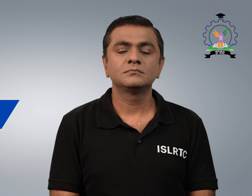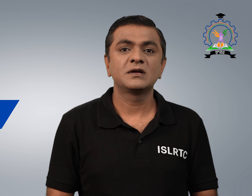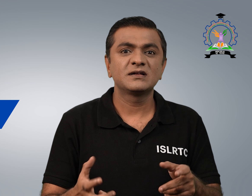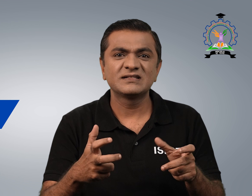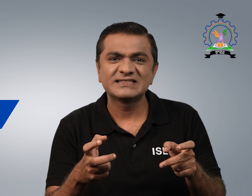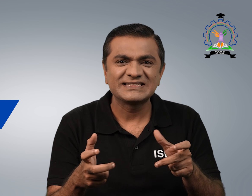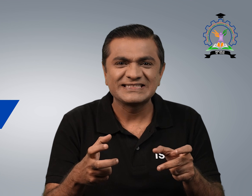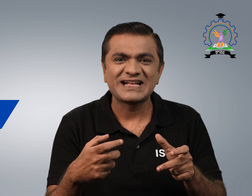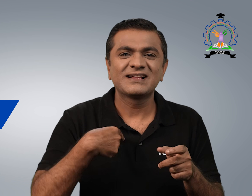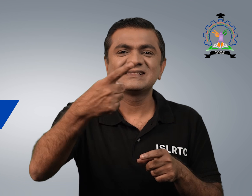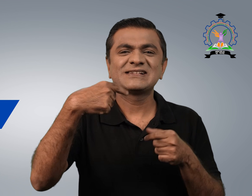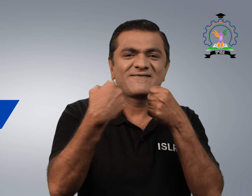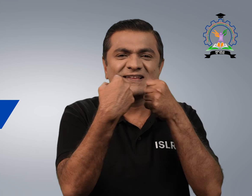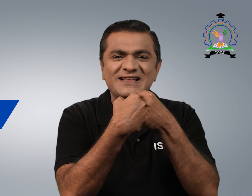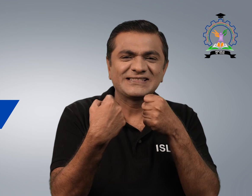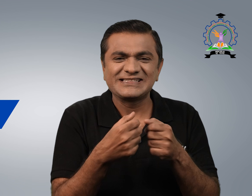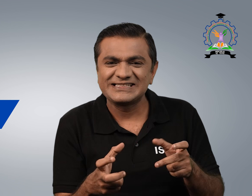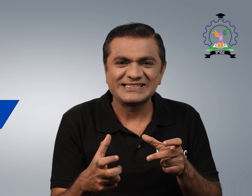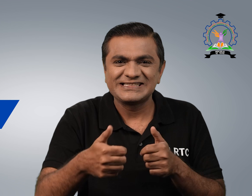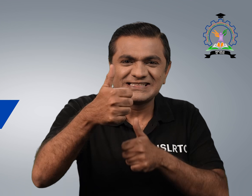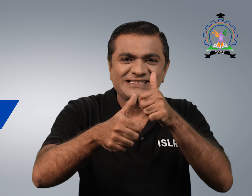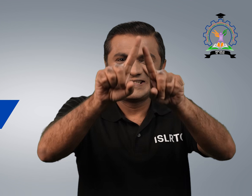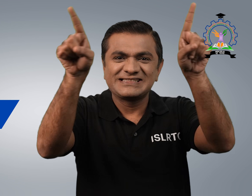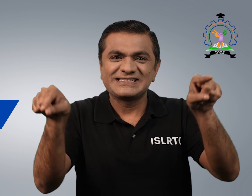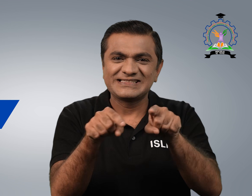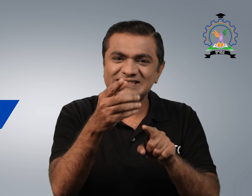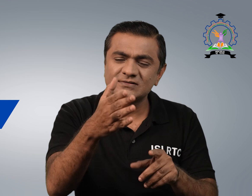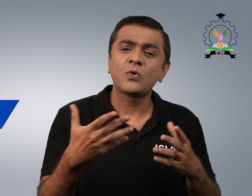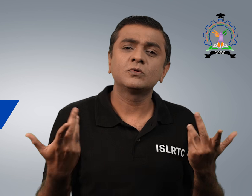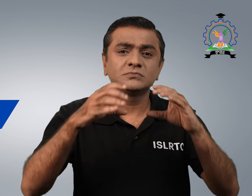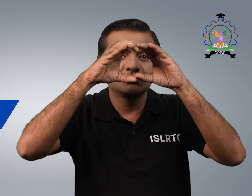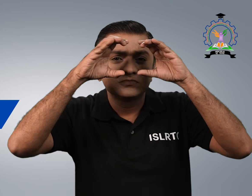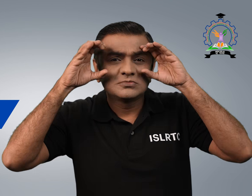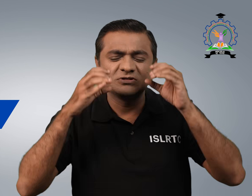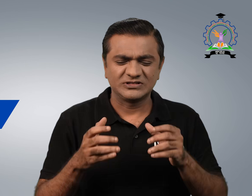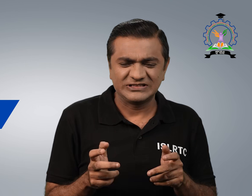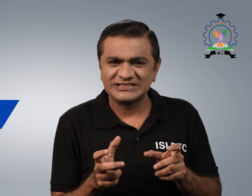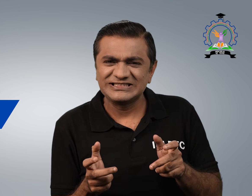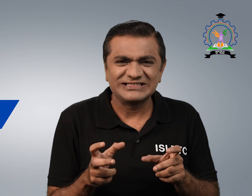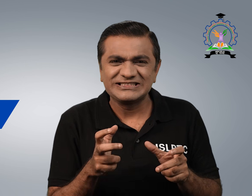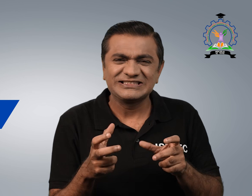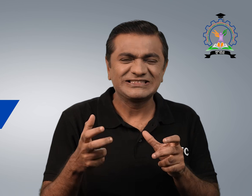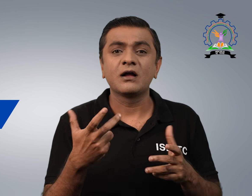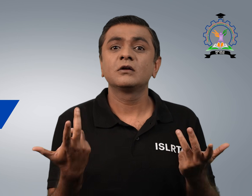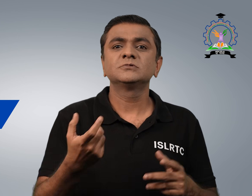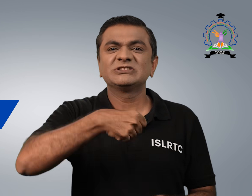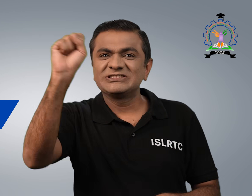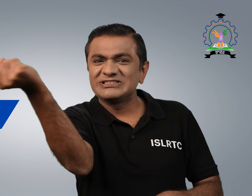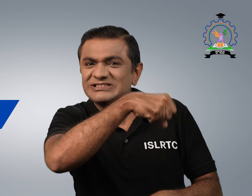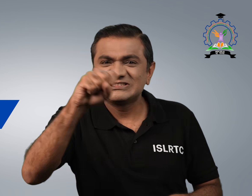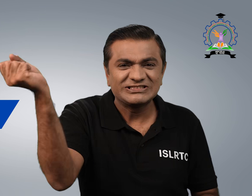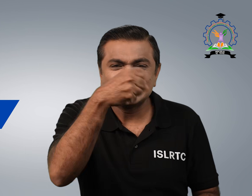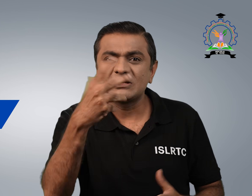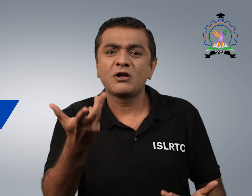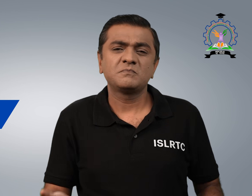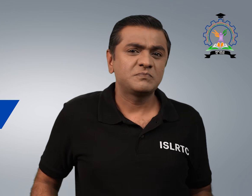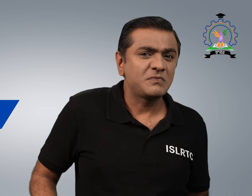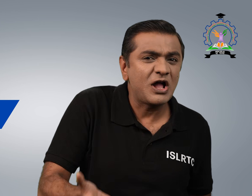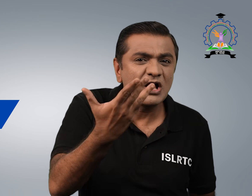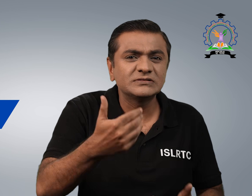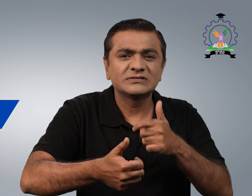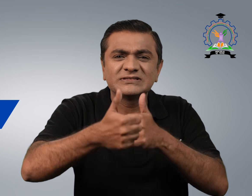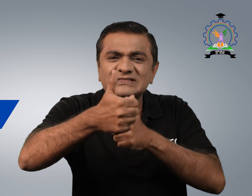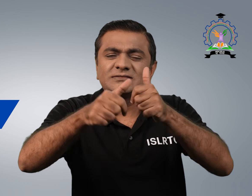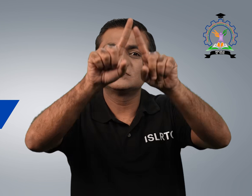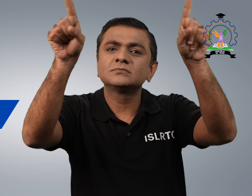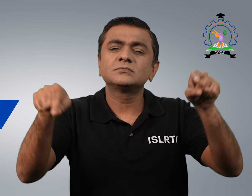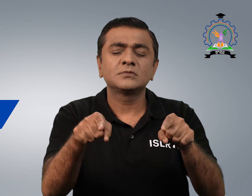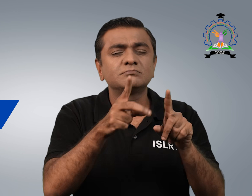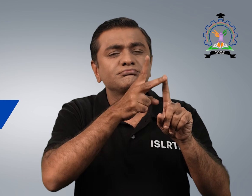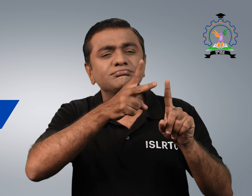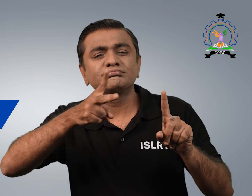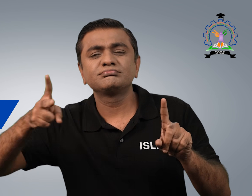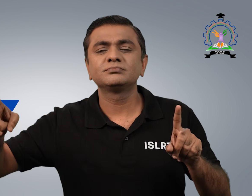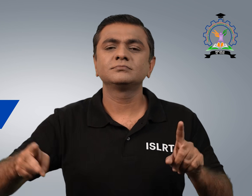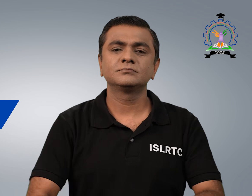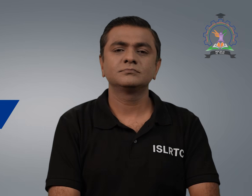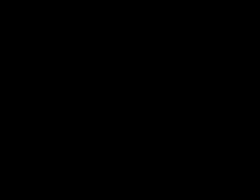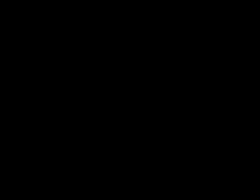Virtual games are digital games, such as adventure, bowling, and competitive types, played on a screen or VR device.